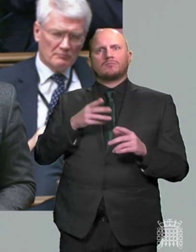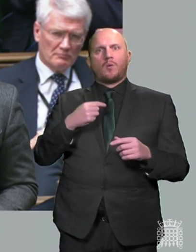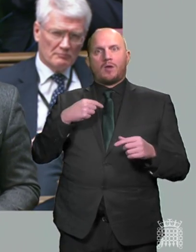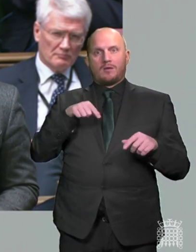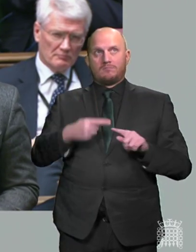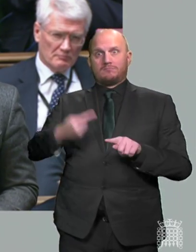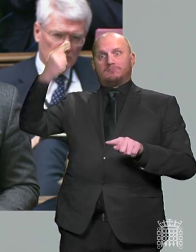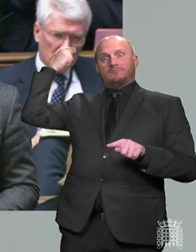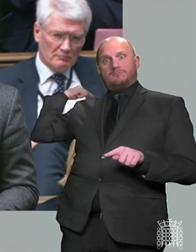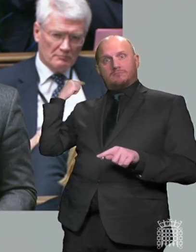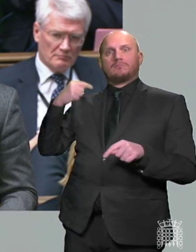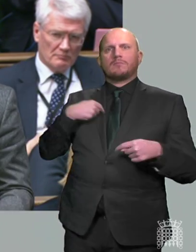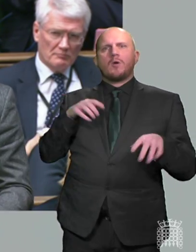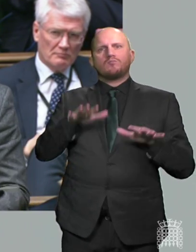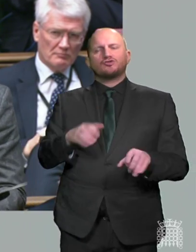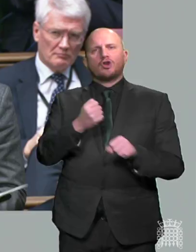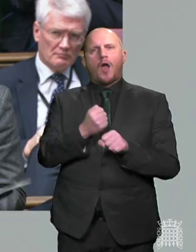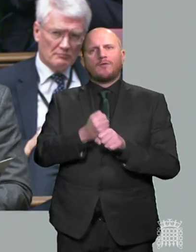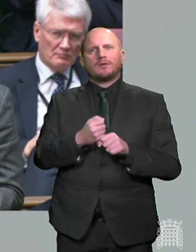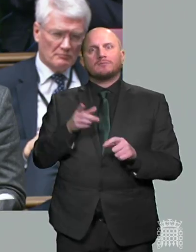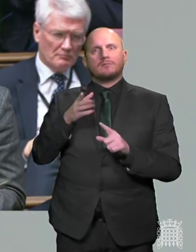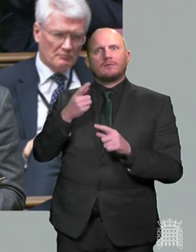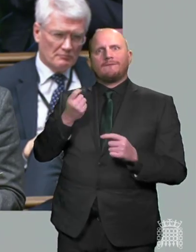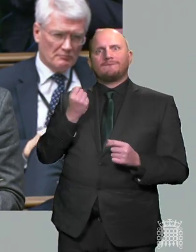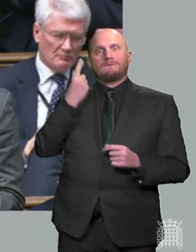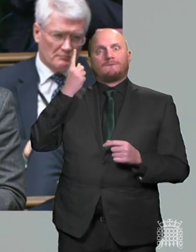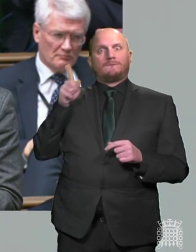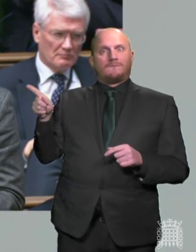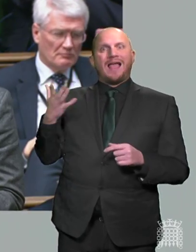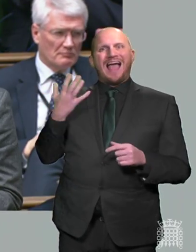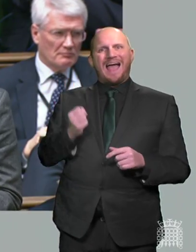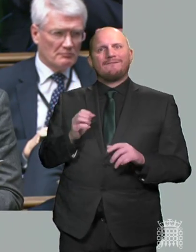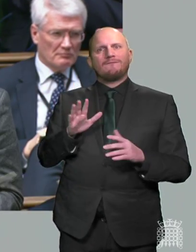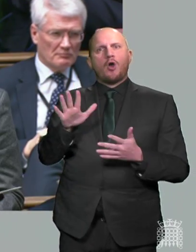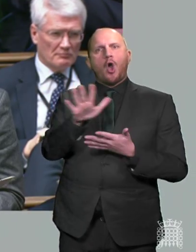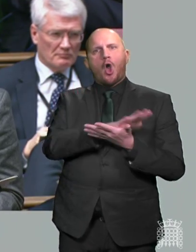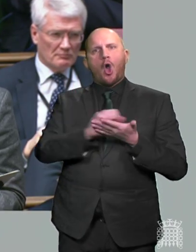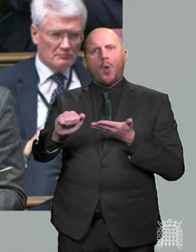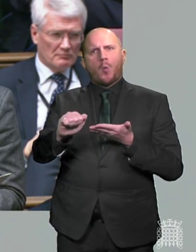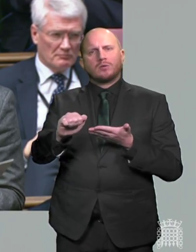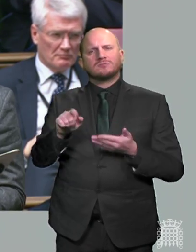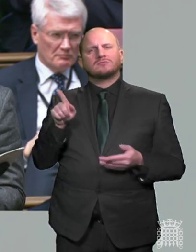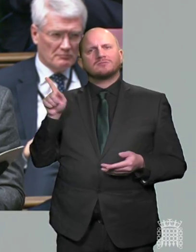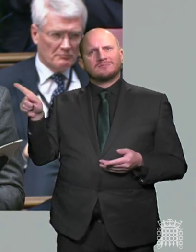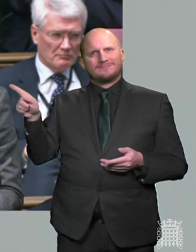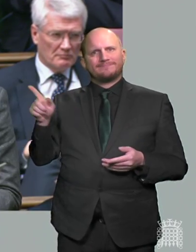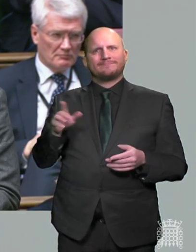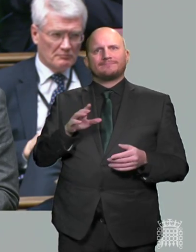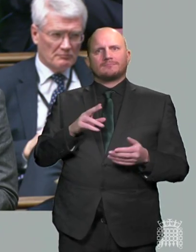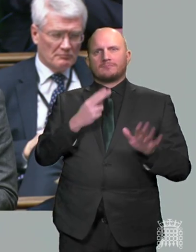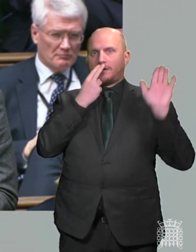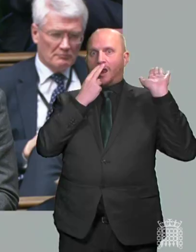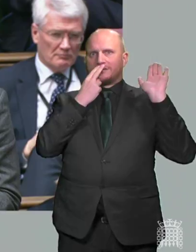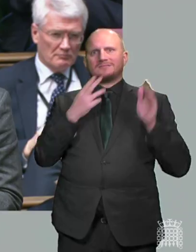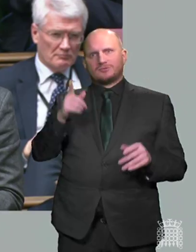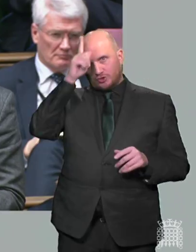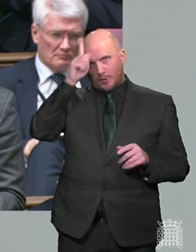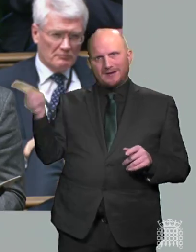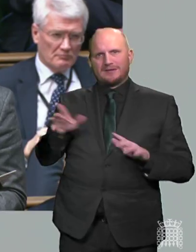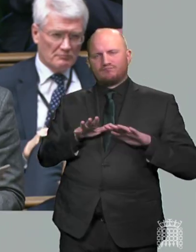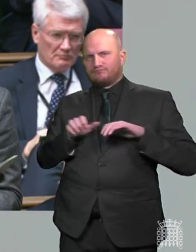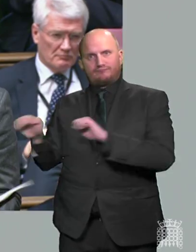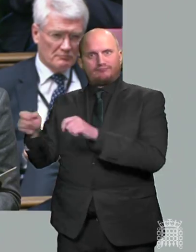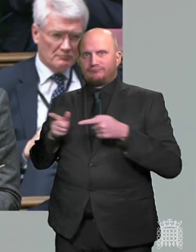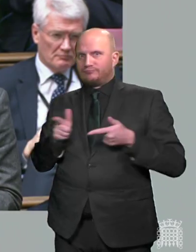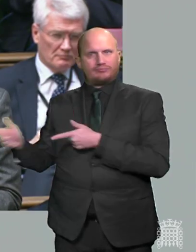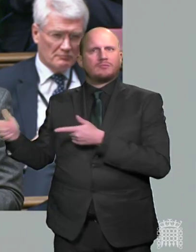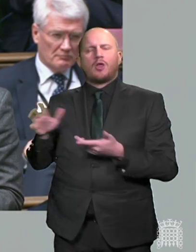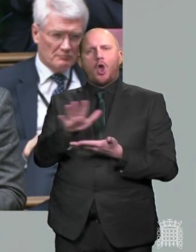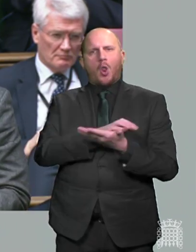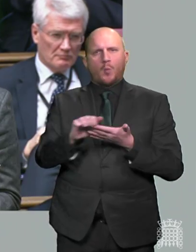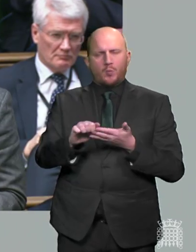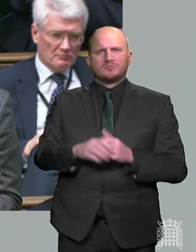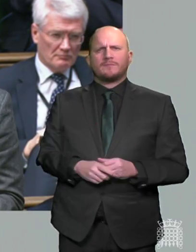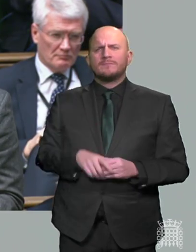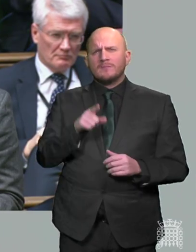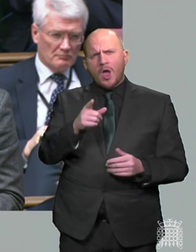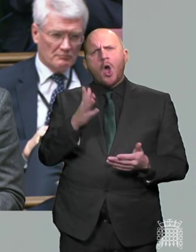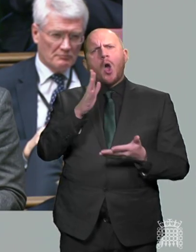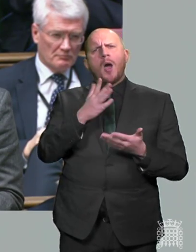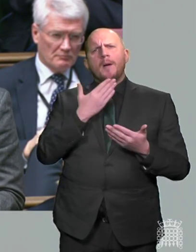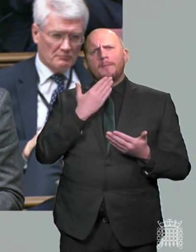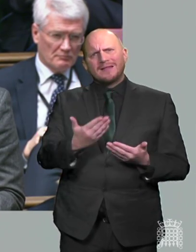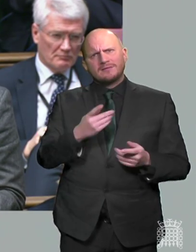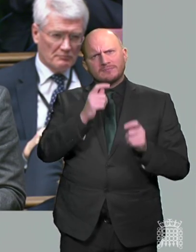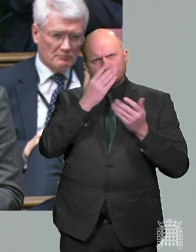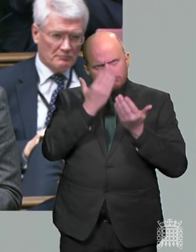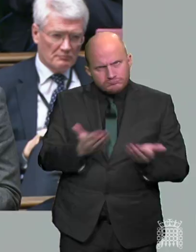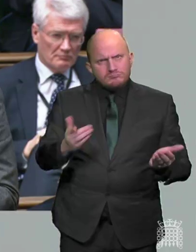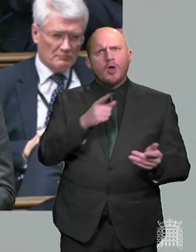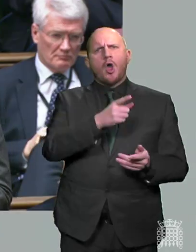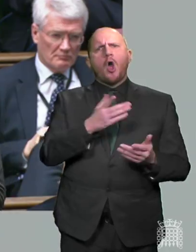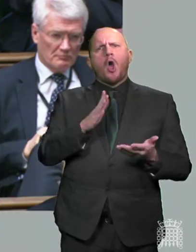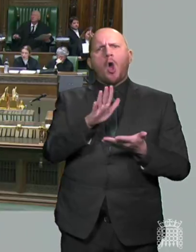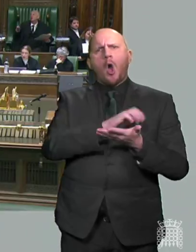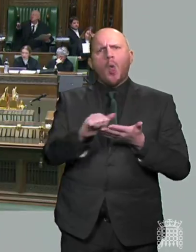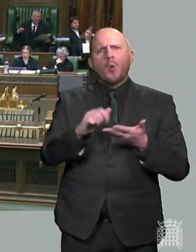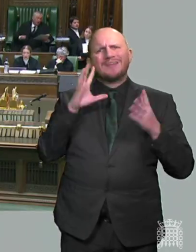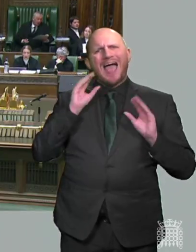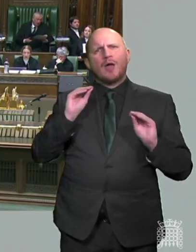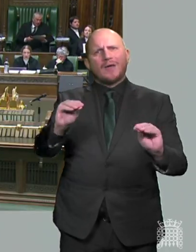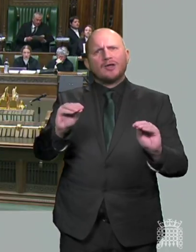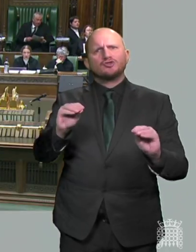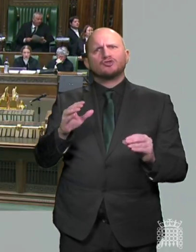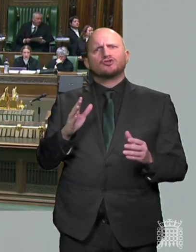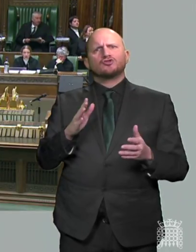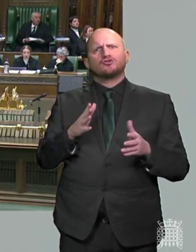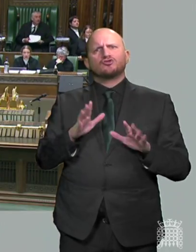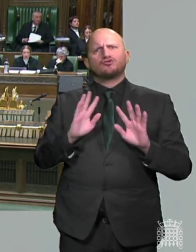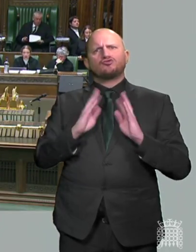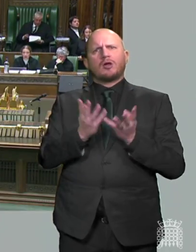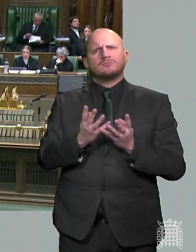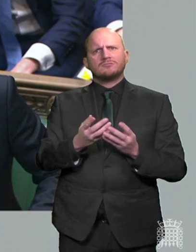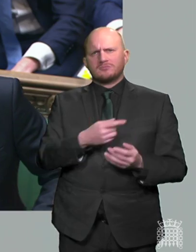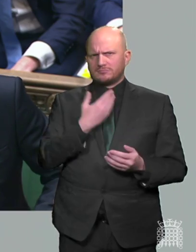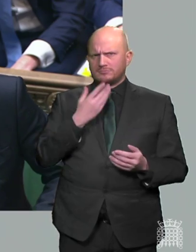As we come together to mark that moment, will the Prime Minister join me in praising the Holocaust Educational Trust and the extraordinary survivors who continue to do amazing work to ensure that the next generation understands and learns the lessons from the past?